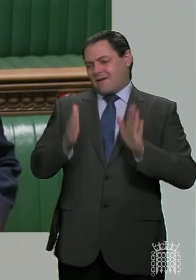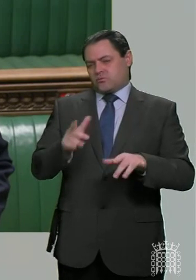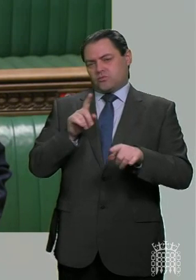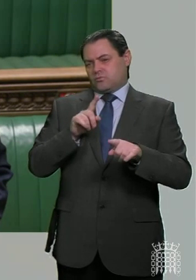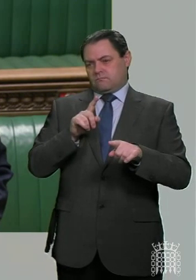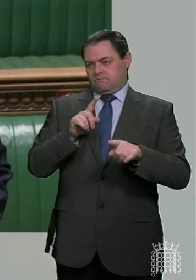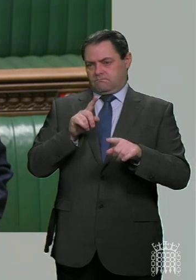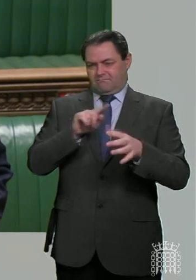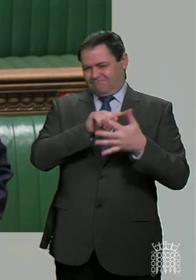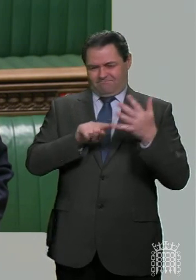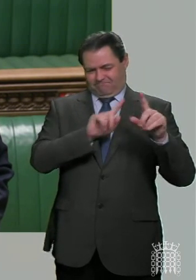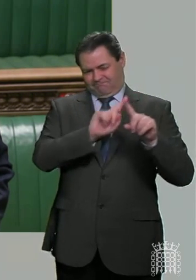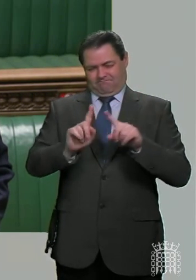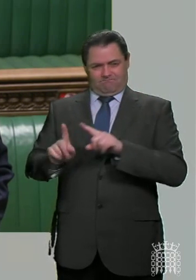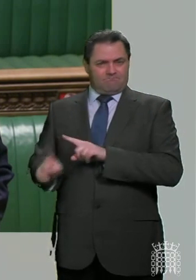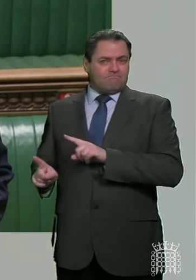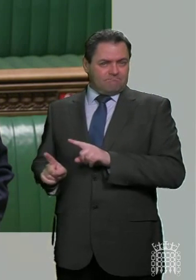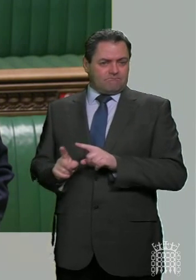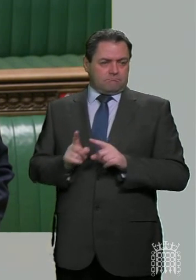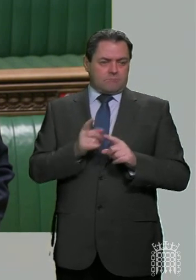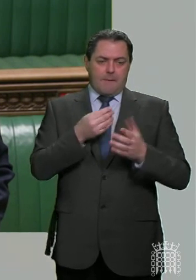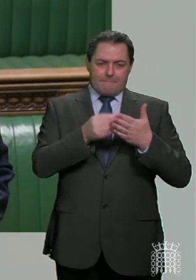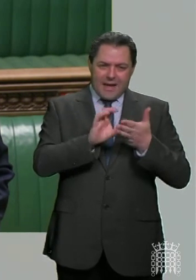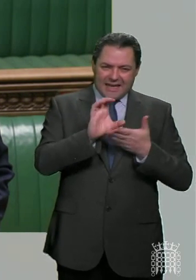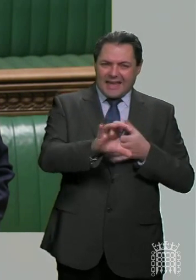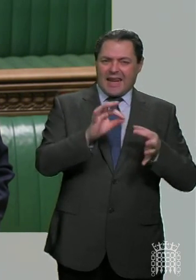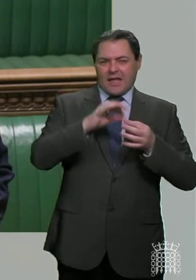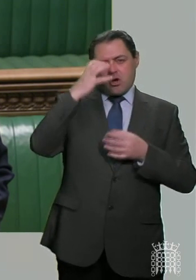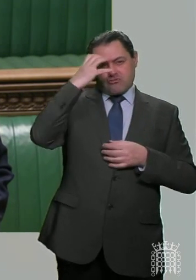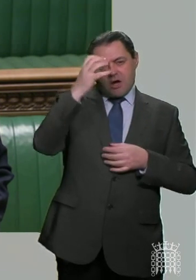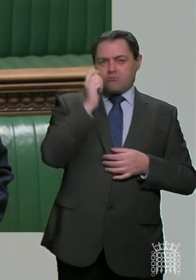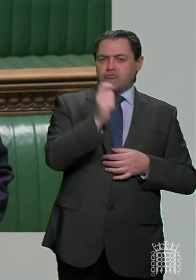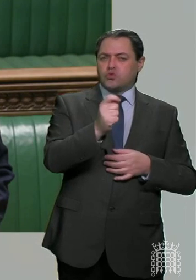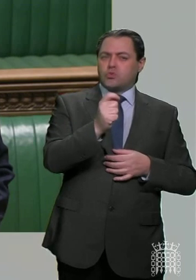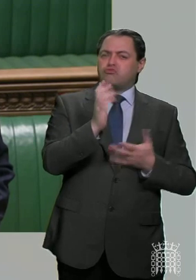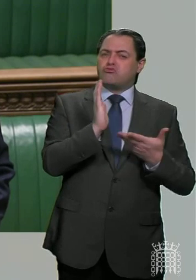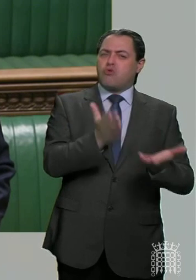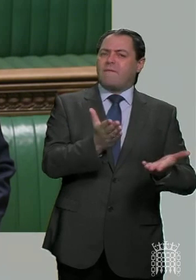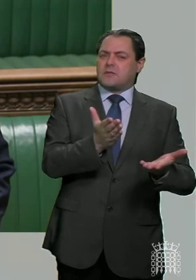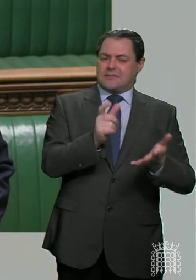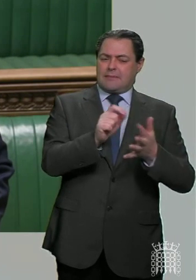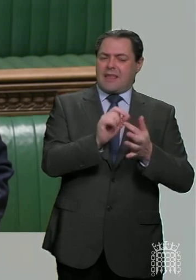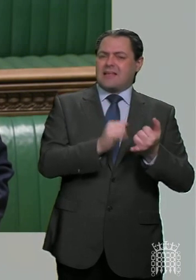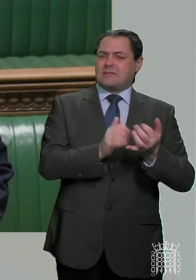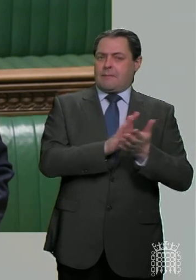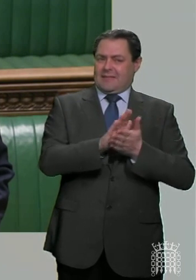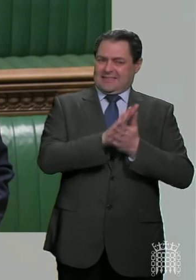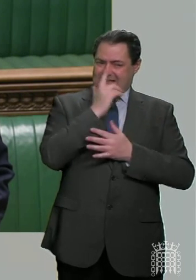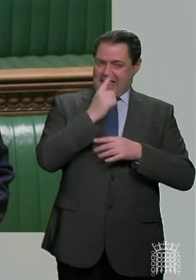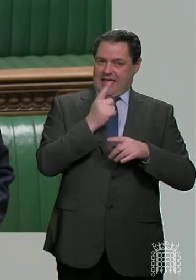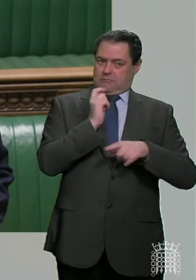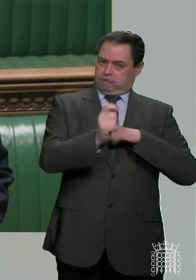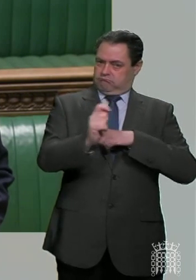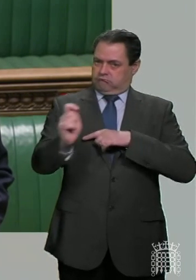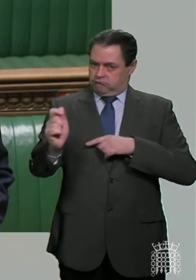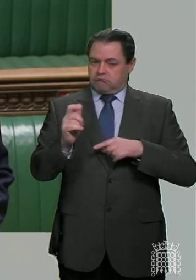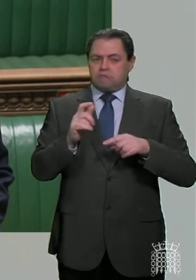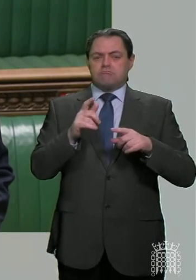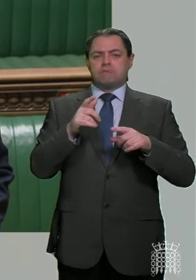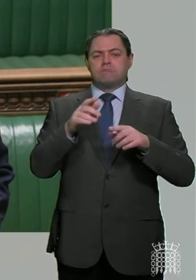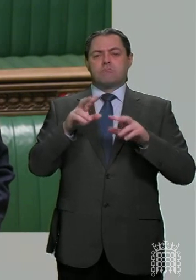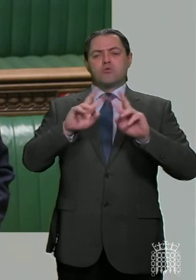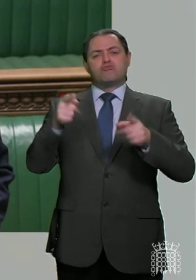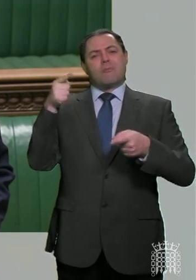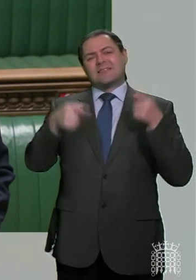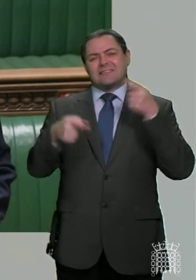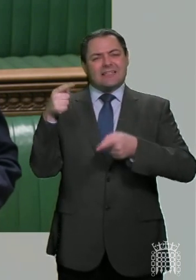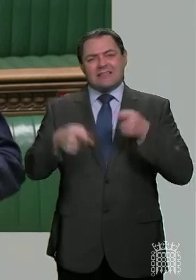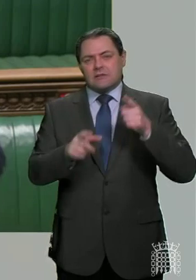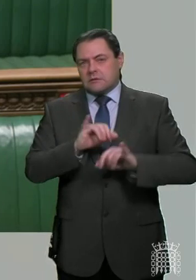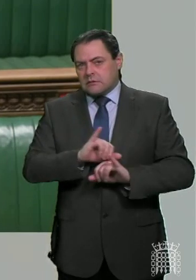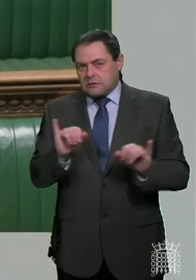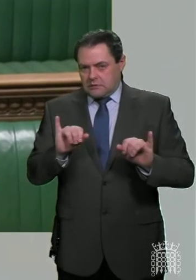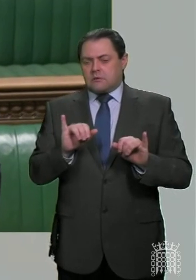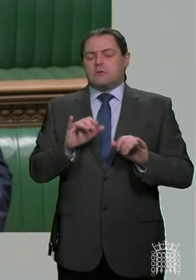We are investing in the Crown Prosecution Service, trying to speed up the law; we are changing the law on domestic violence, and many, many other things.